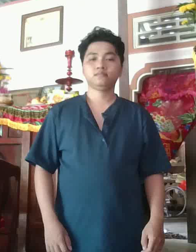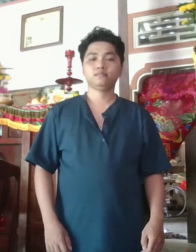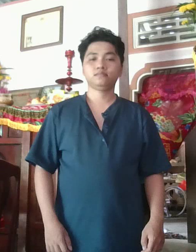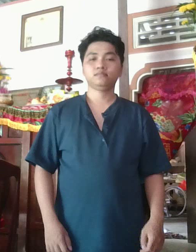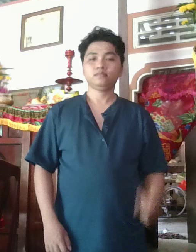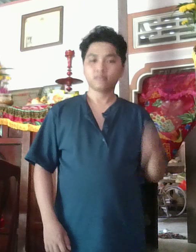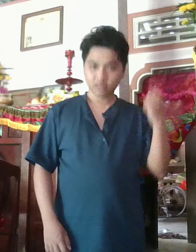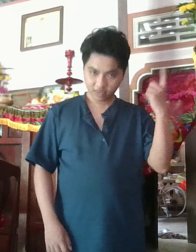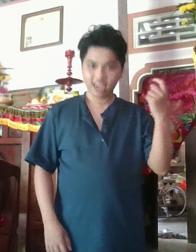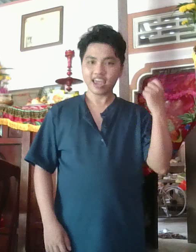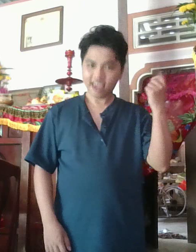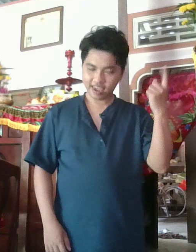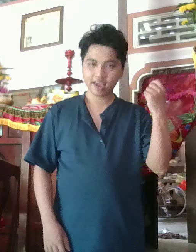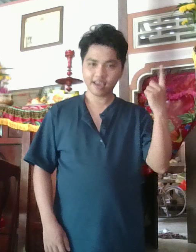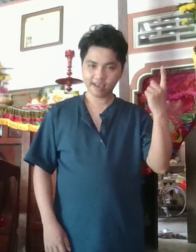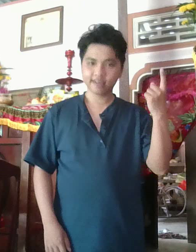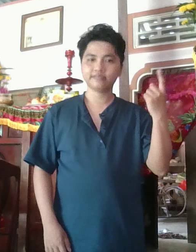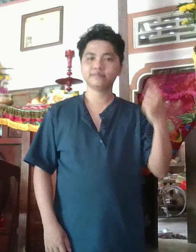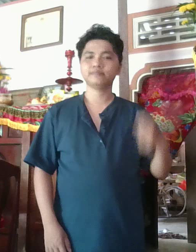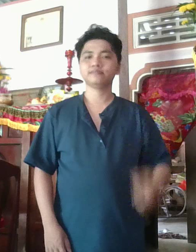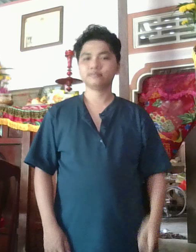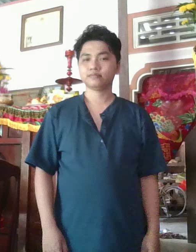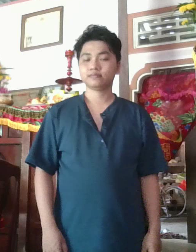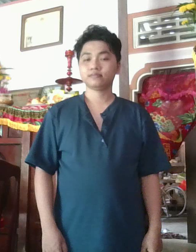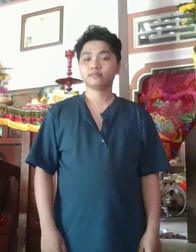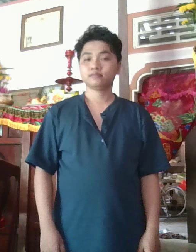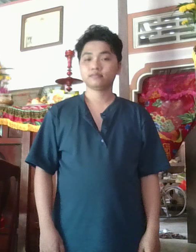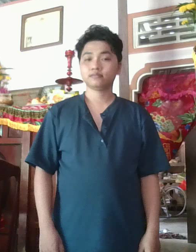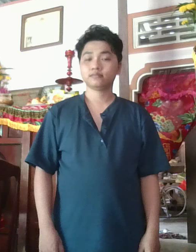hieu